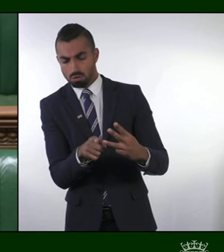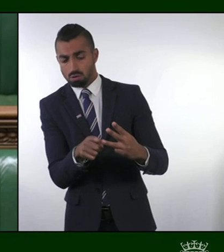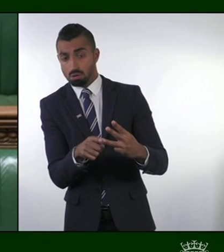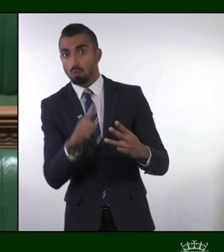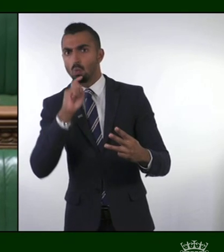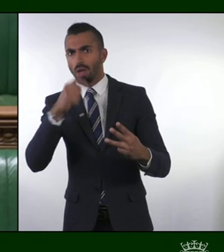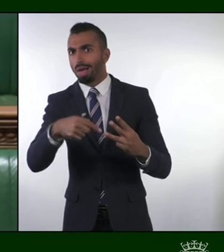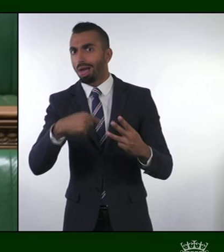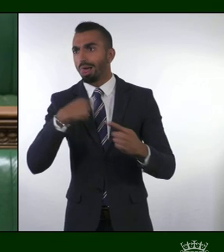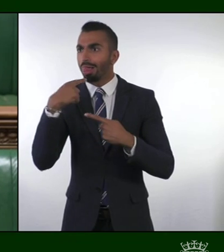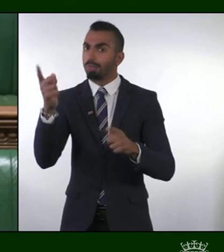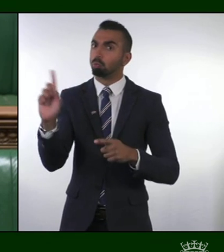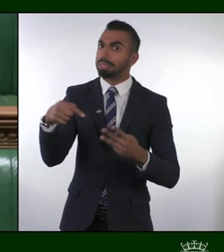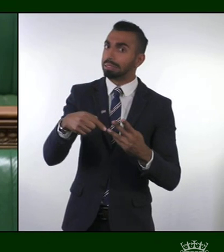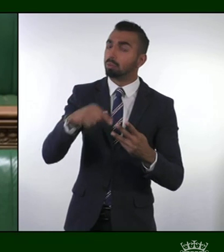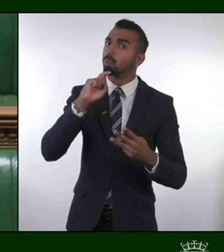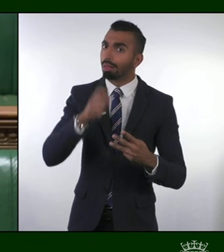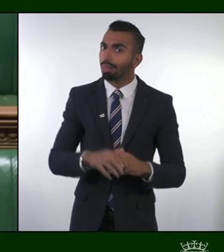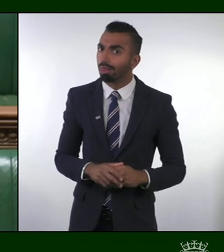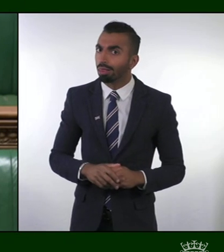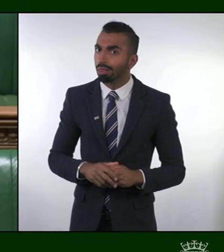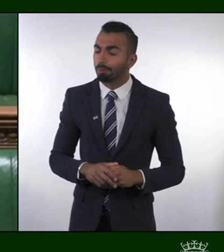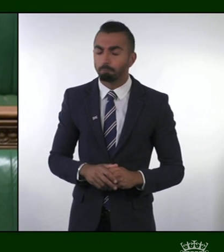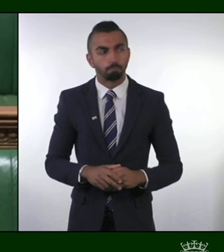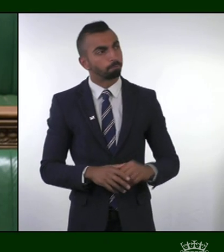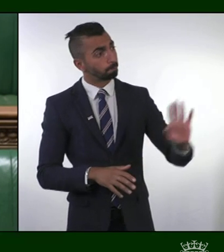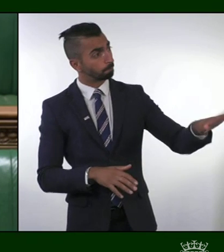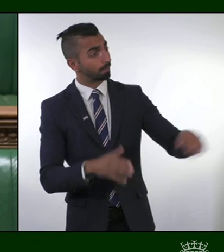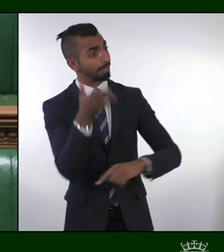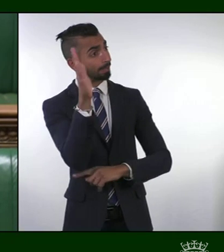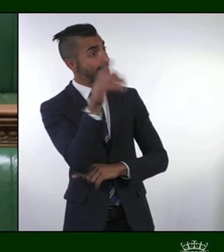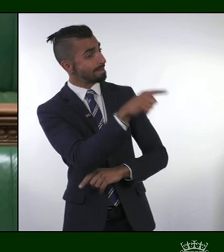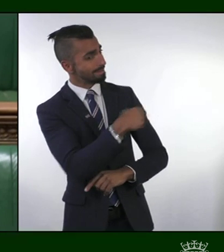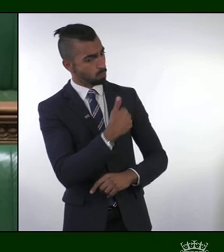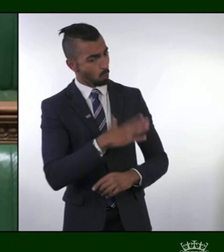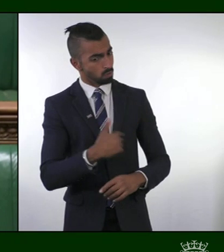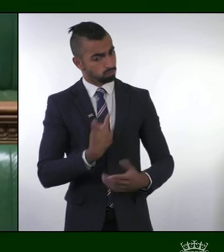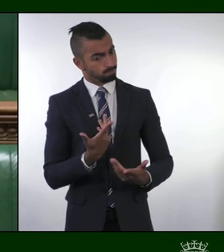Let me now turn to the detail of our plan for jobs.